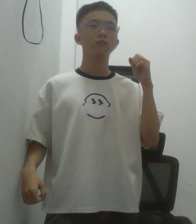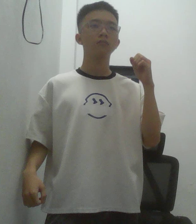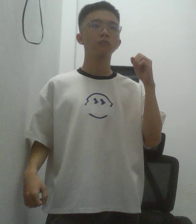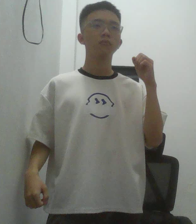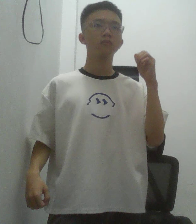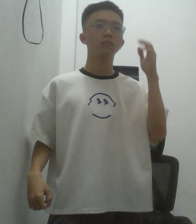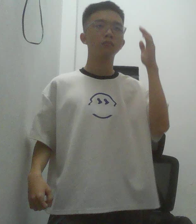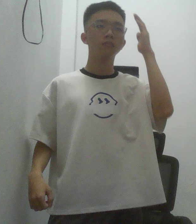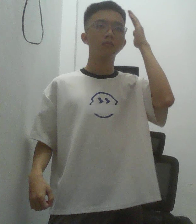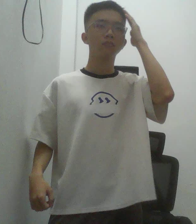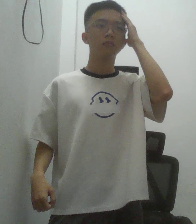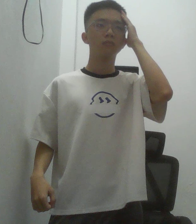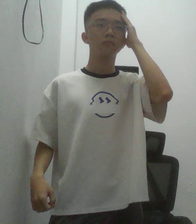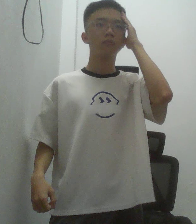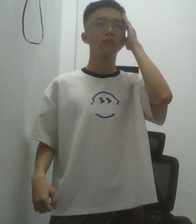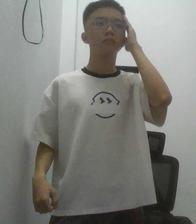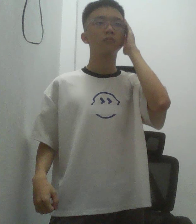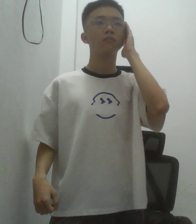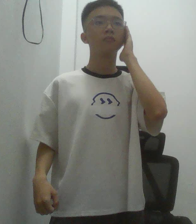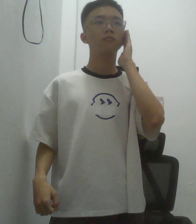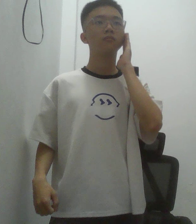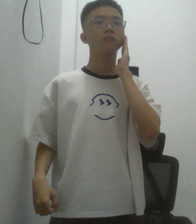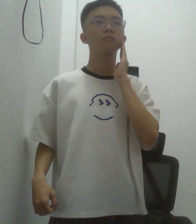dep